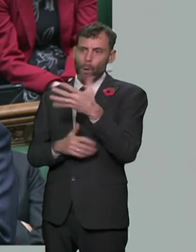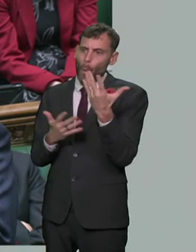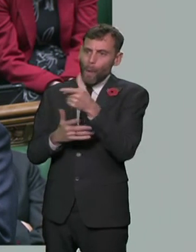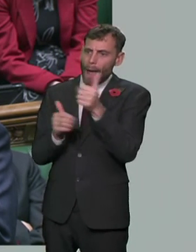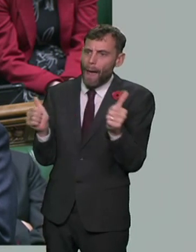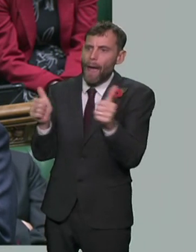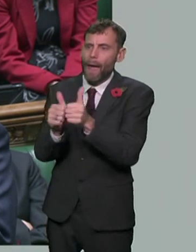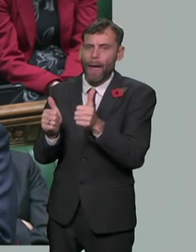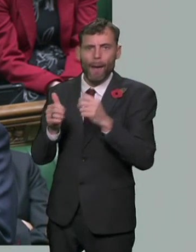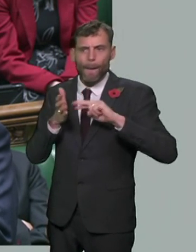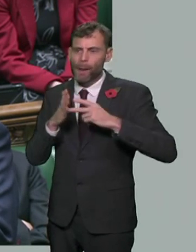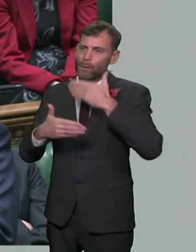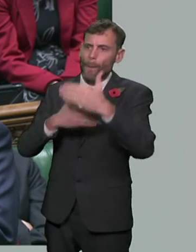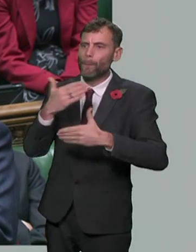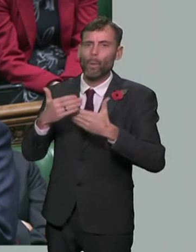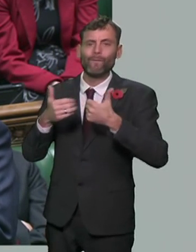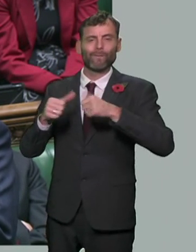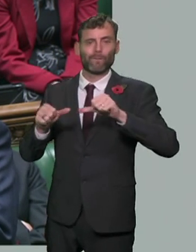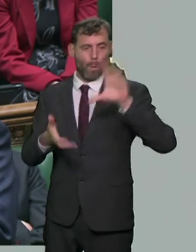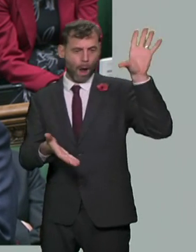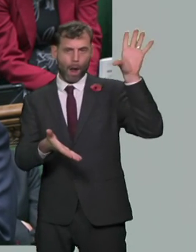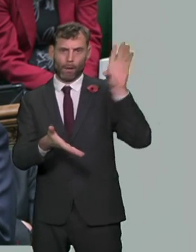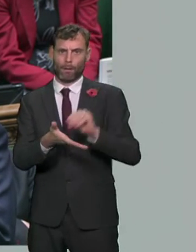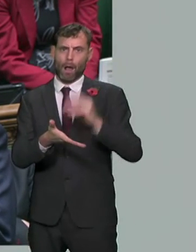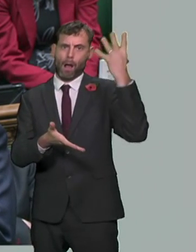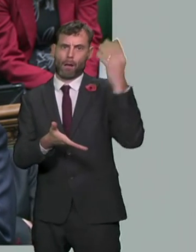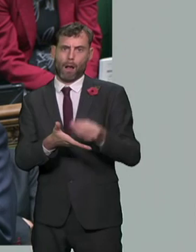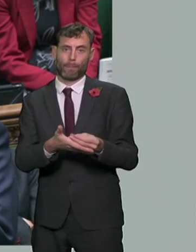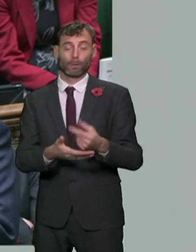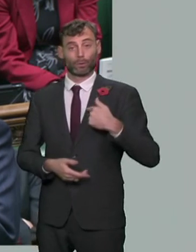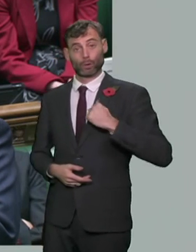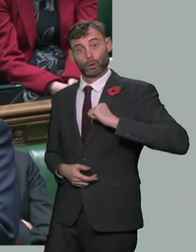Scotland’s north-east has now been waiting weeks for a clear